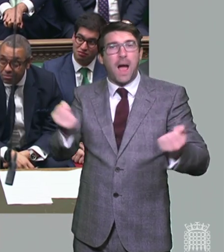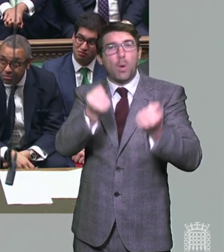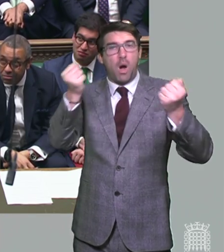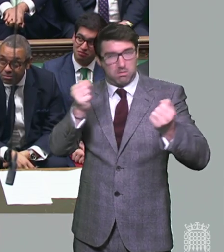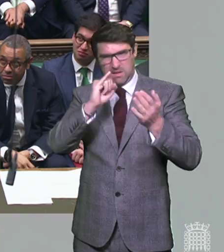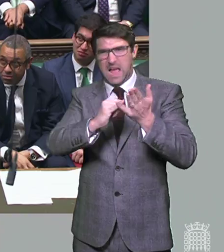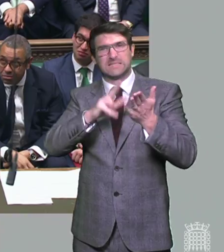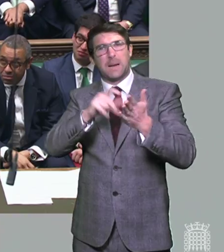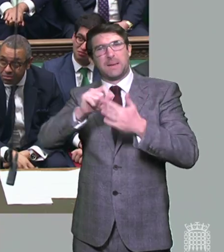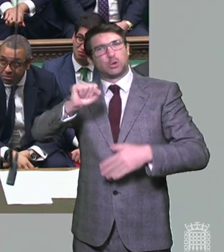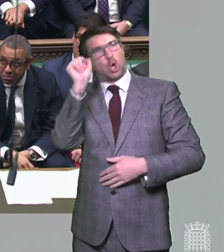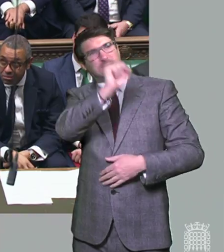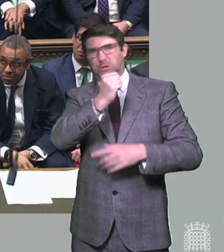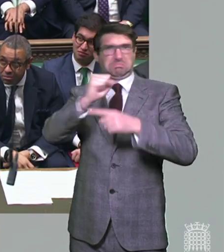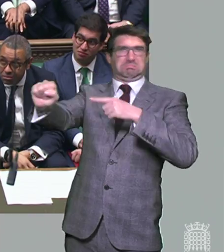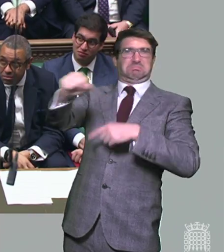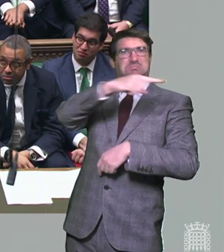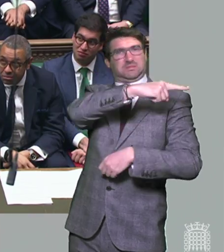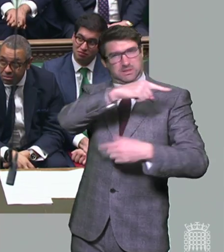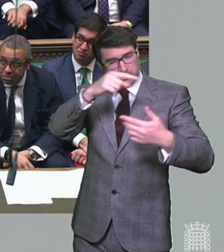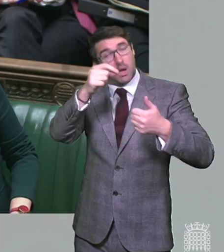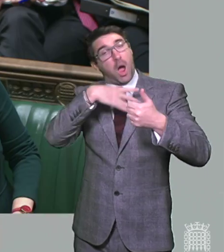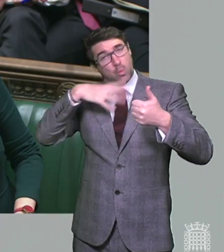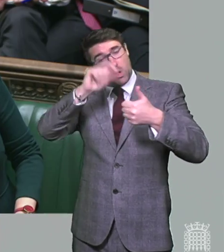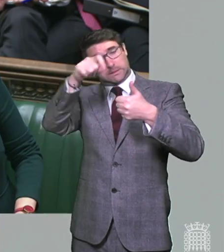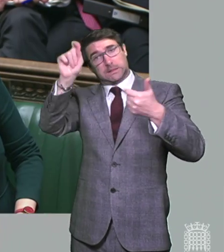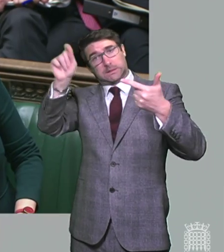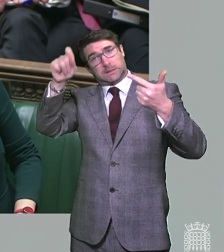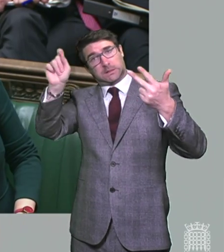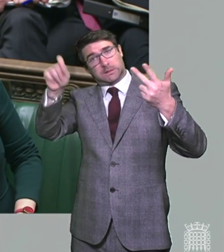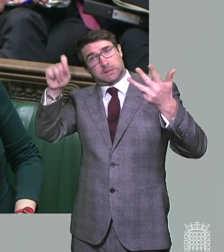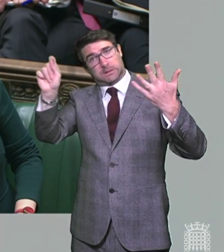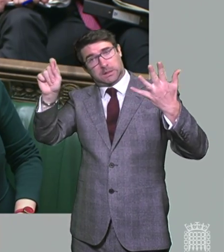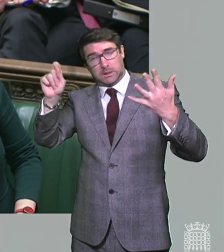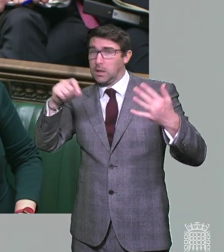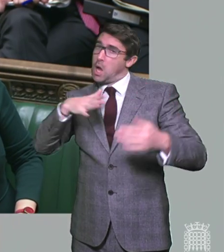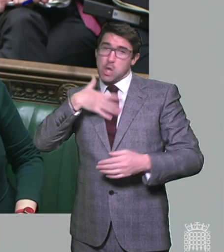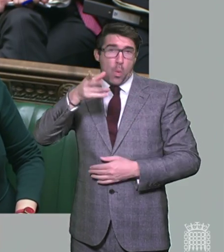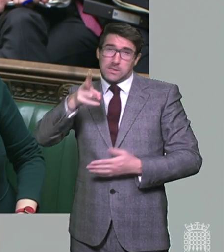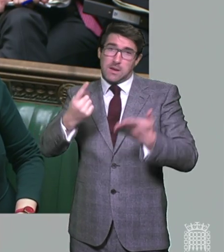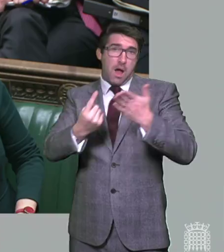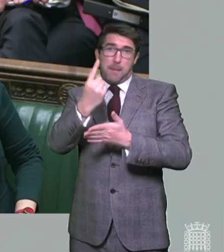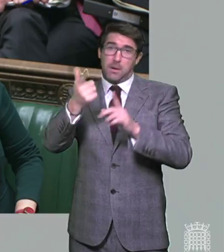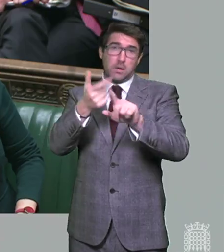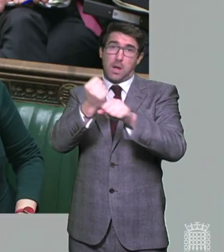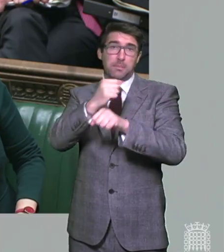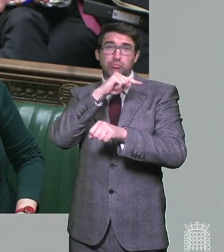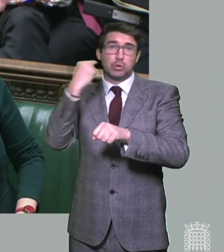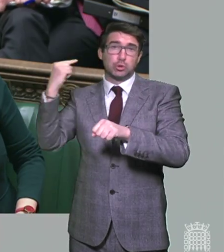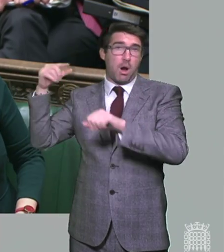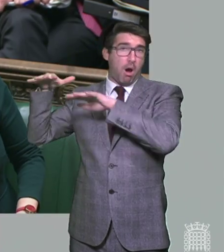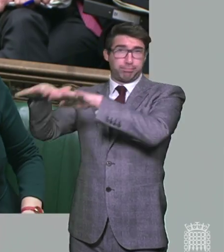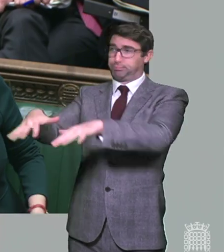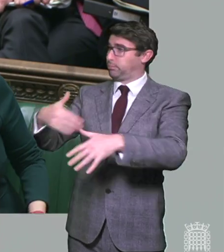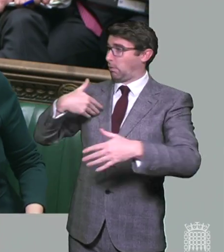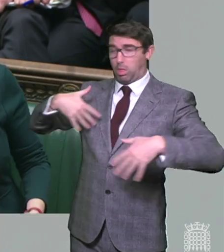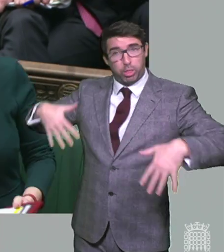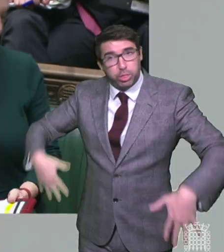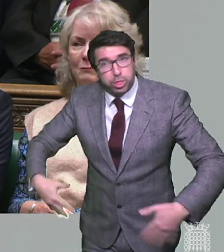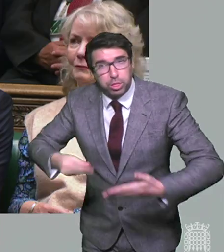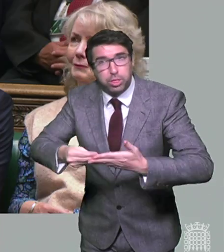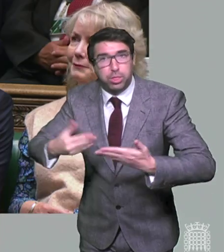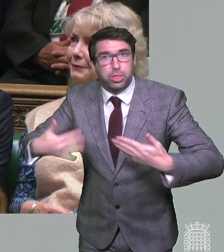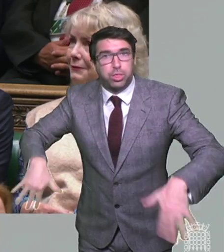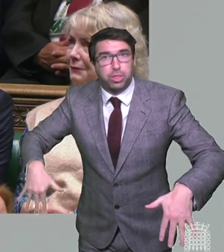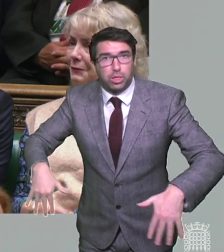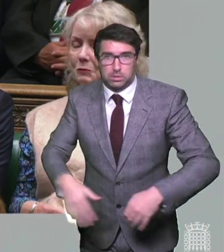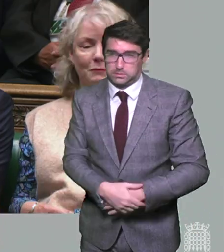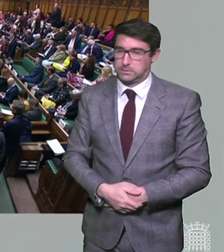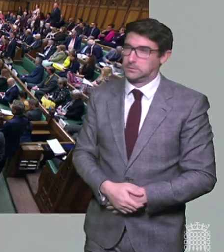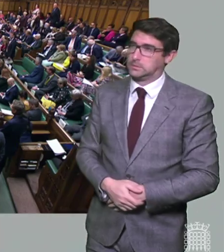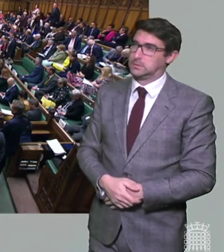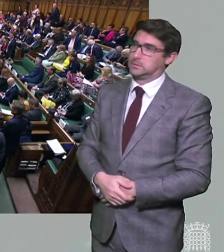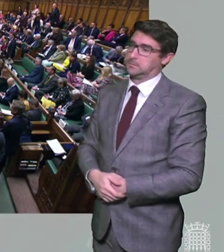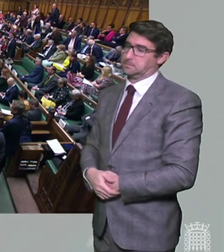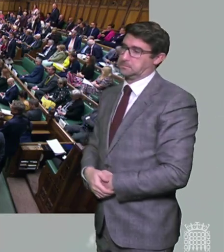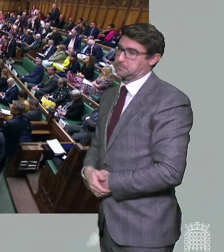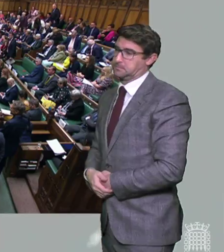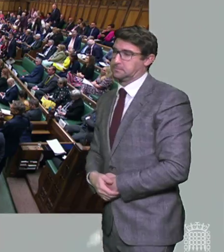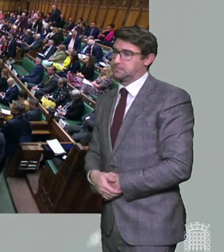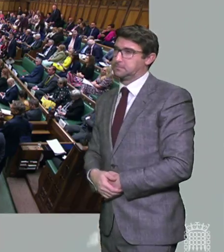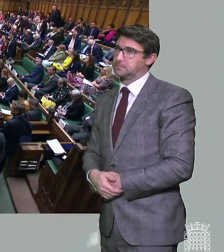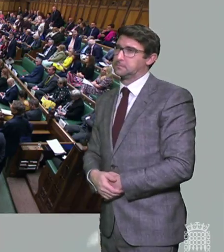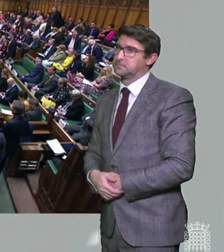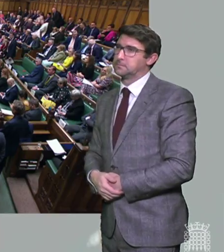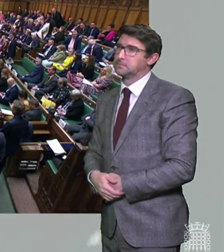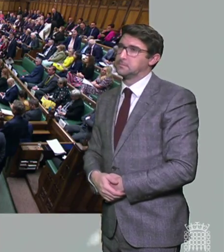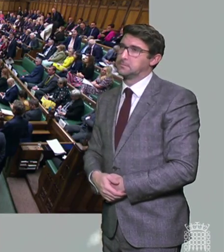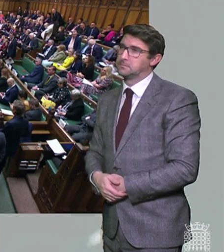We are doing everything we can, because we can never again be in a situation where we are dependent on authoritarian regimes for our energy.